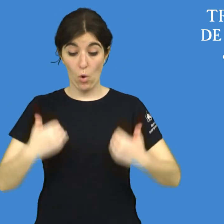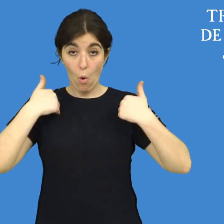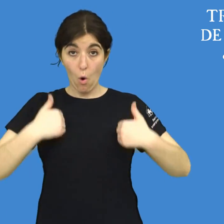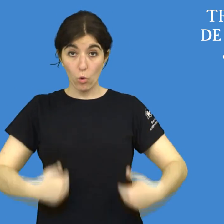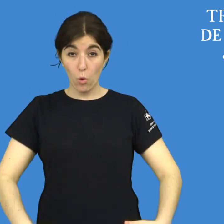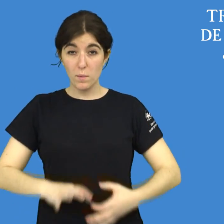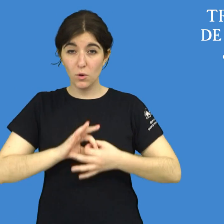cuerpo